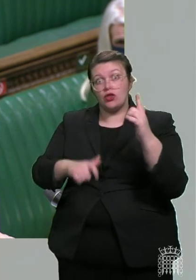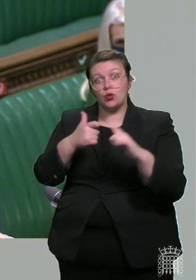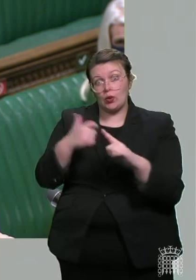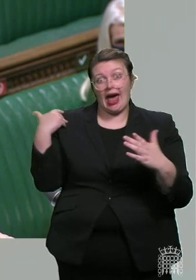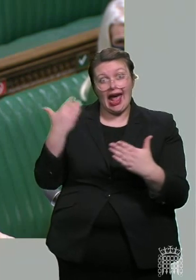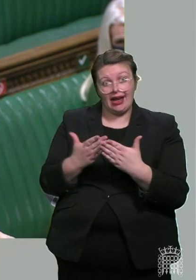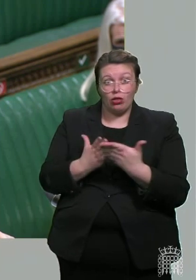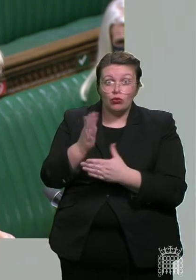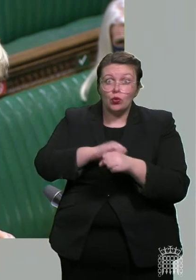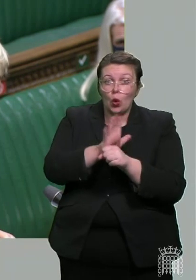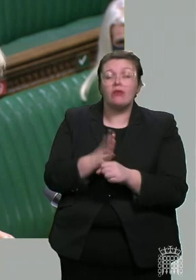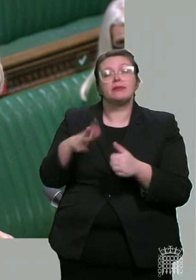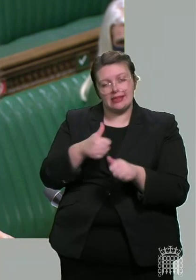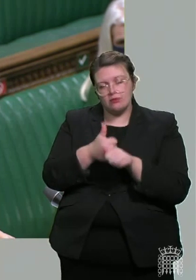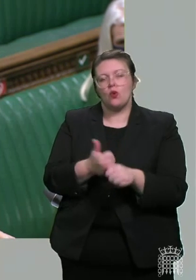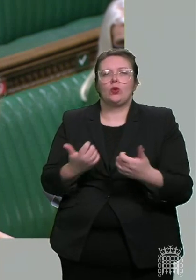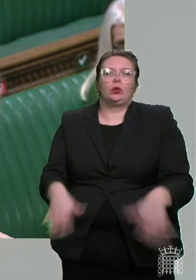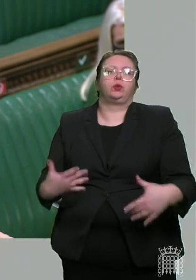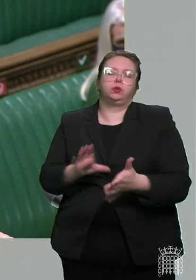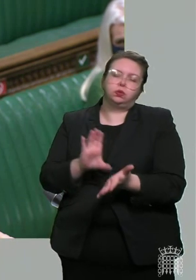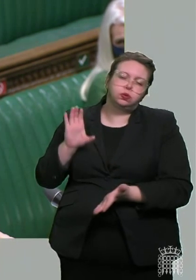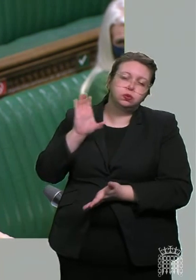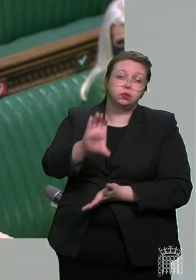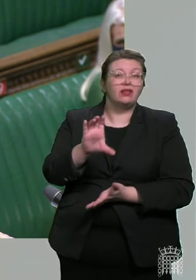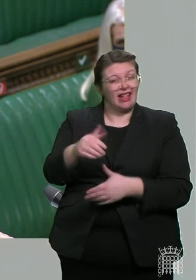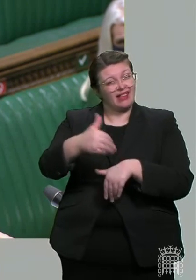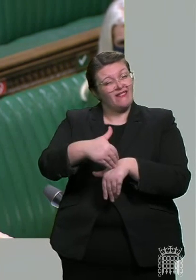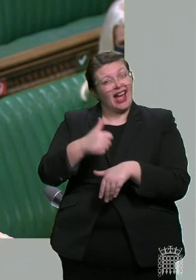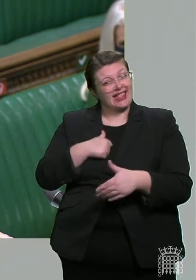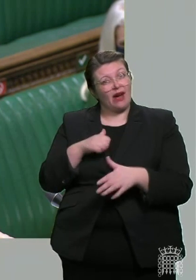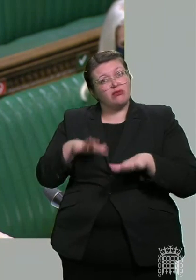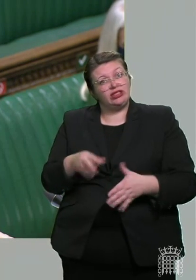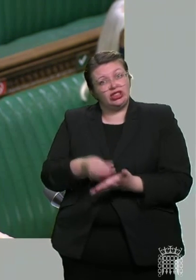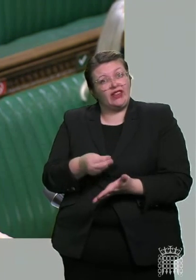That has, as you will hear from the Chancellor, Mr Speaker, placed strains on our public finances.